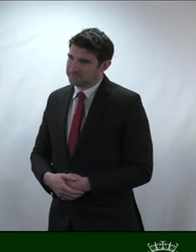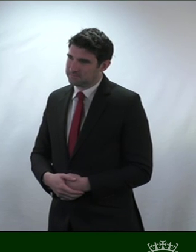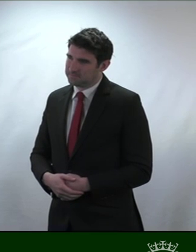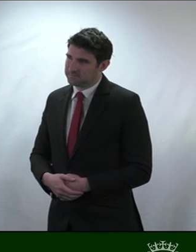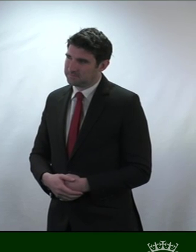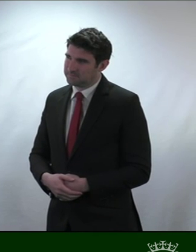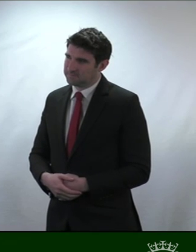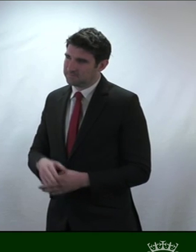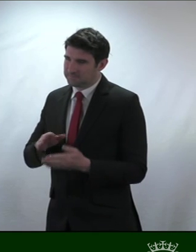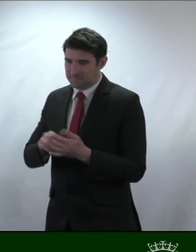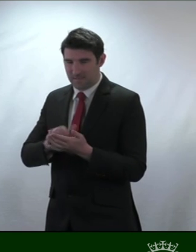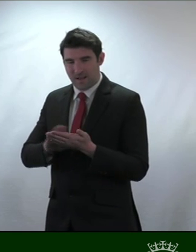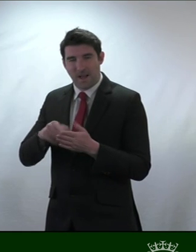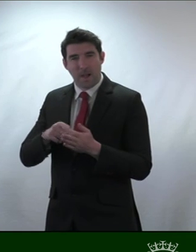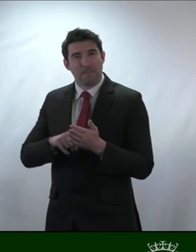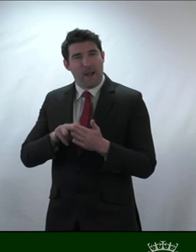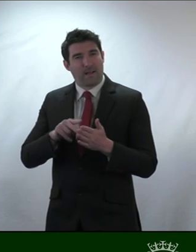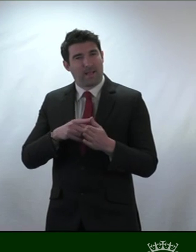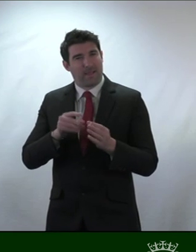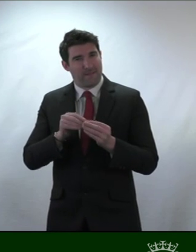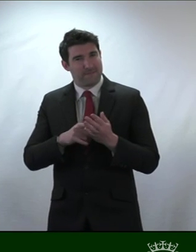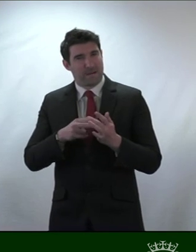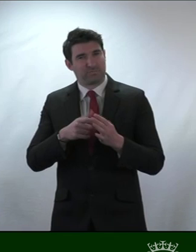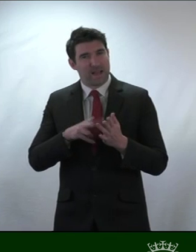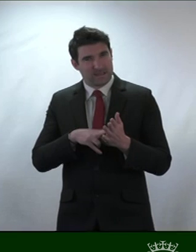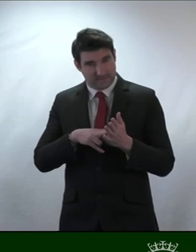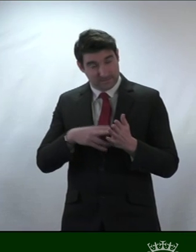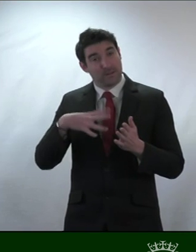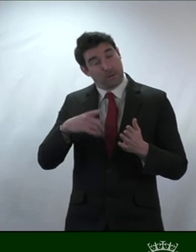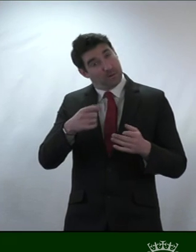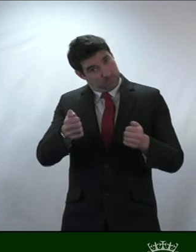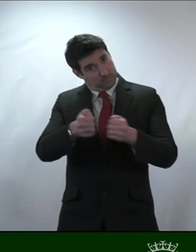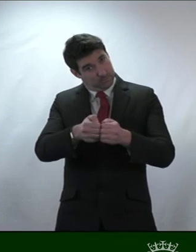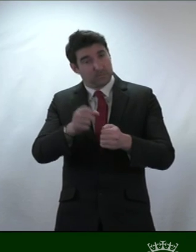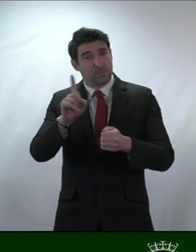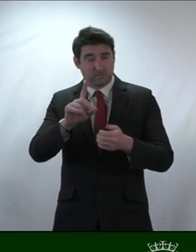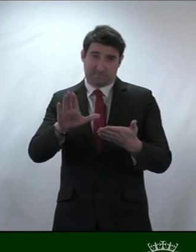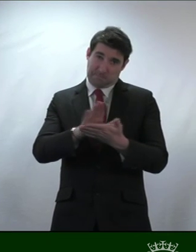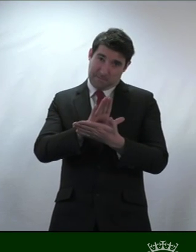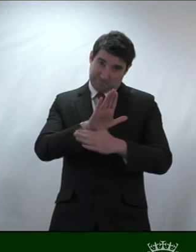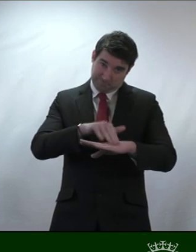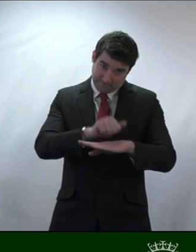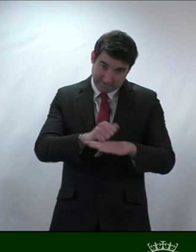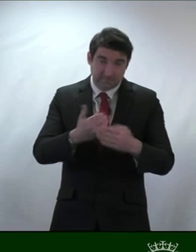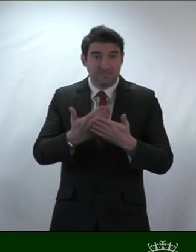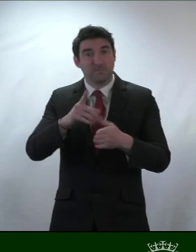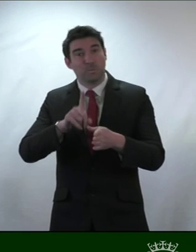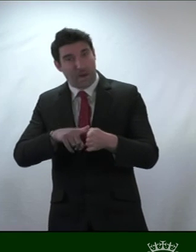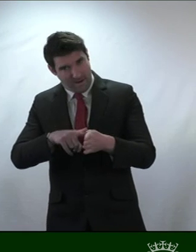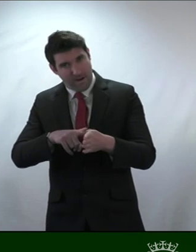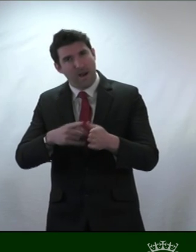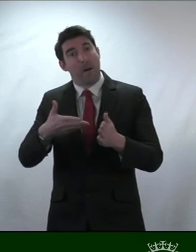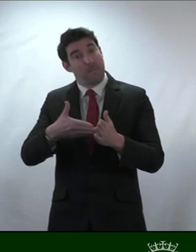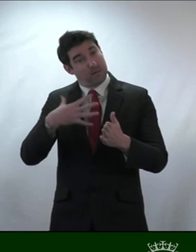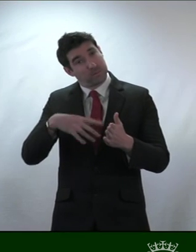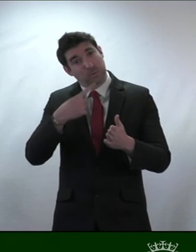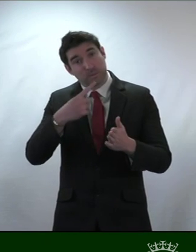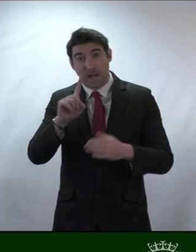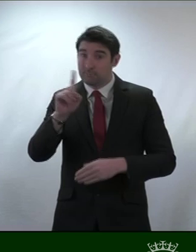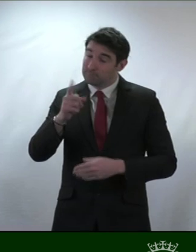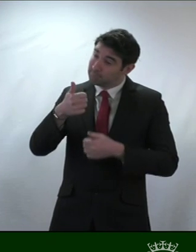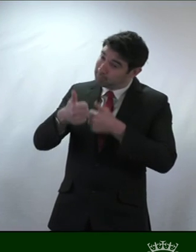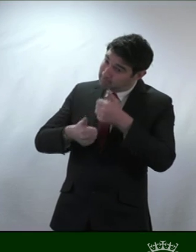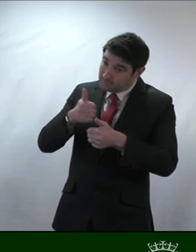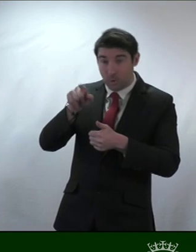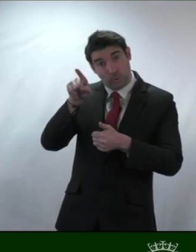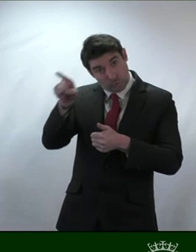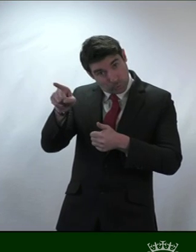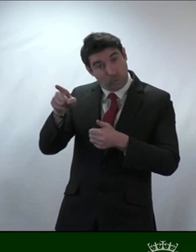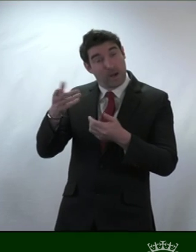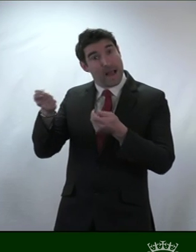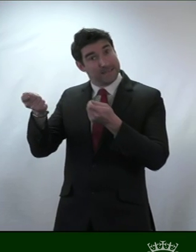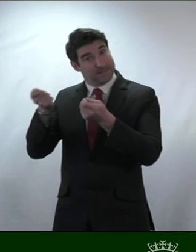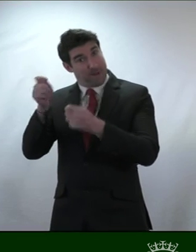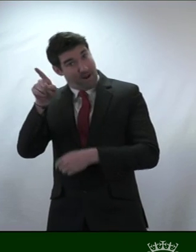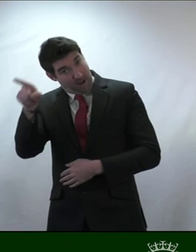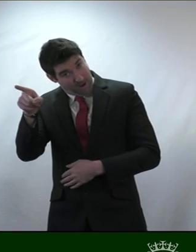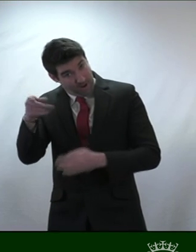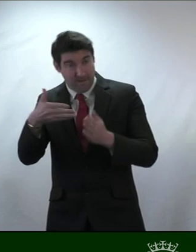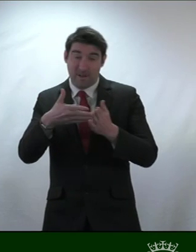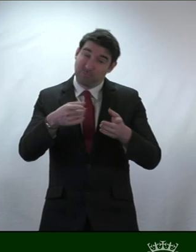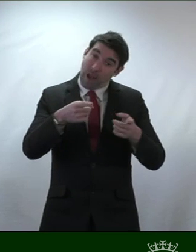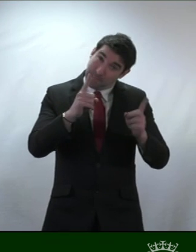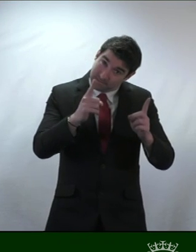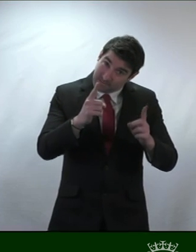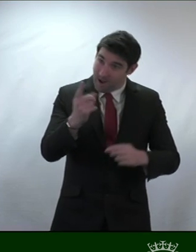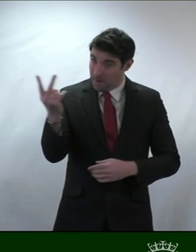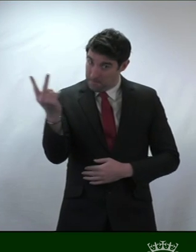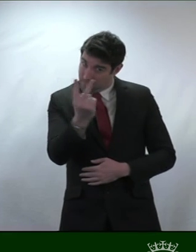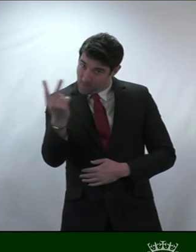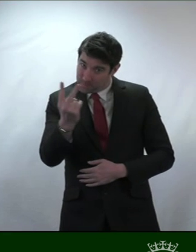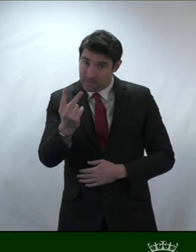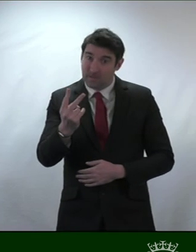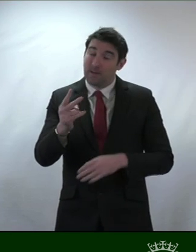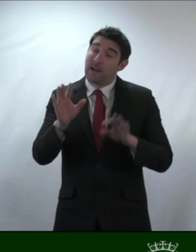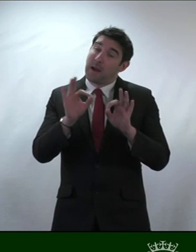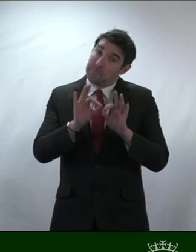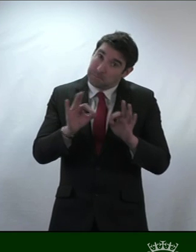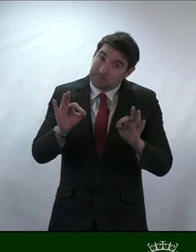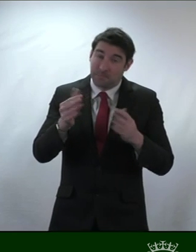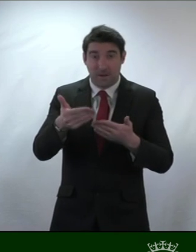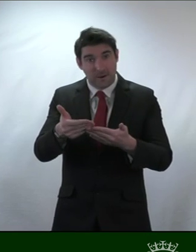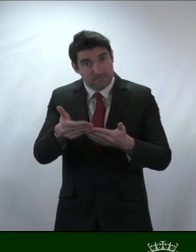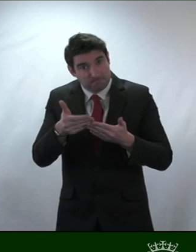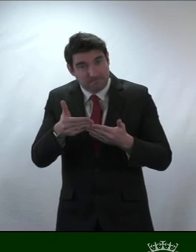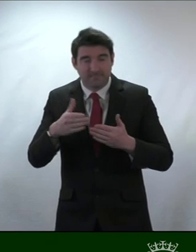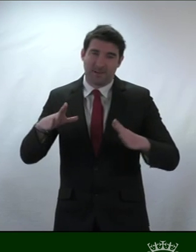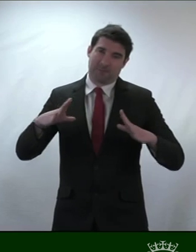May I join the Prime Minister in those good wishes for Christmas and add my own good wishes to you, Mr Speaker, and to the Prime Minister and hope that you both have a peaceful and safe Christmas period?